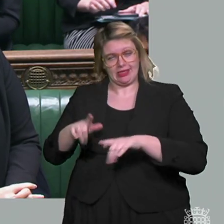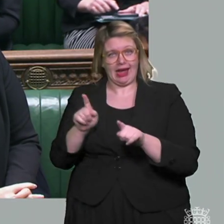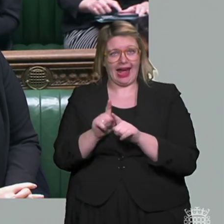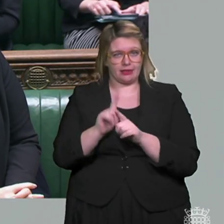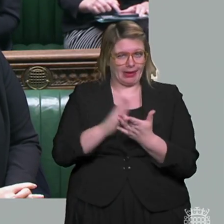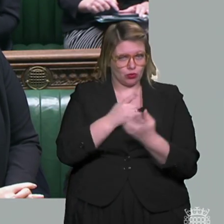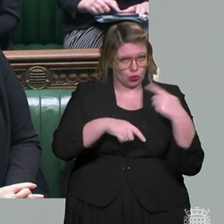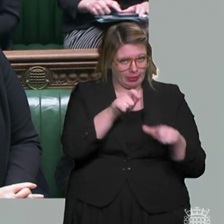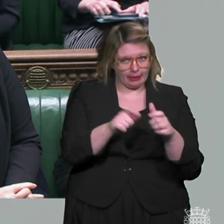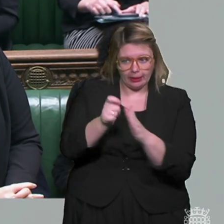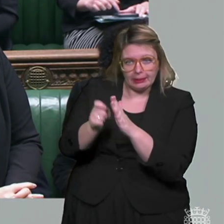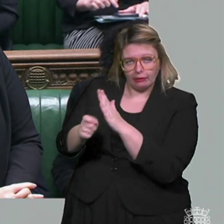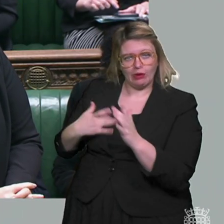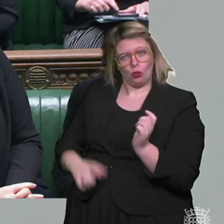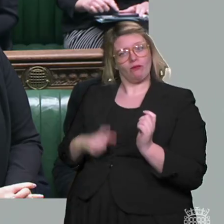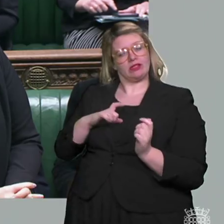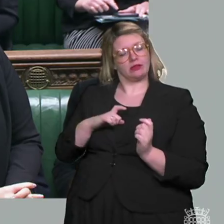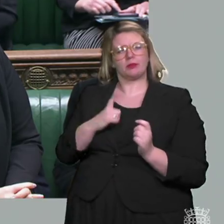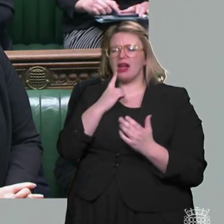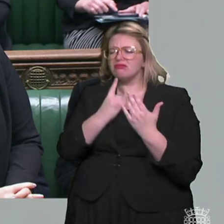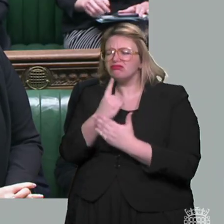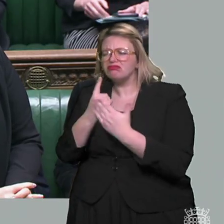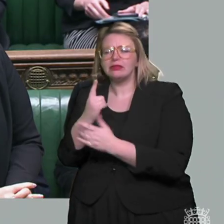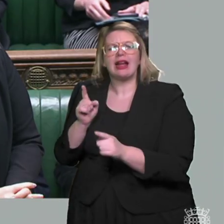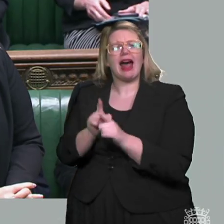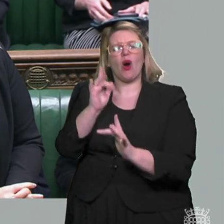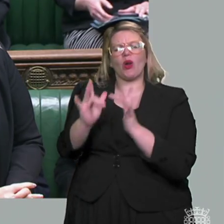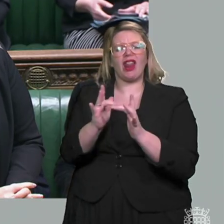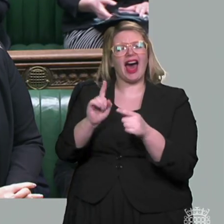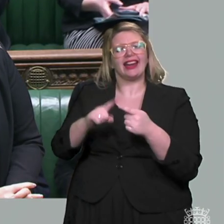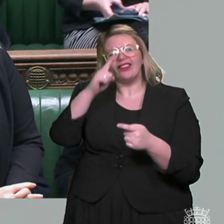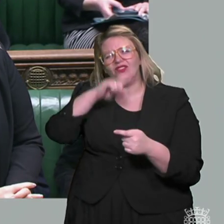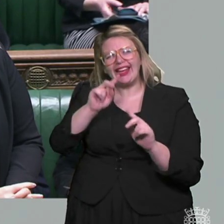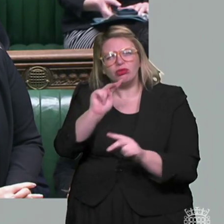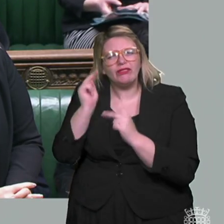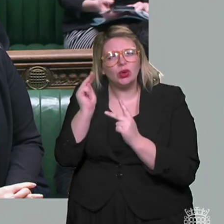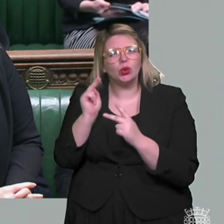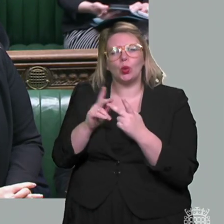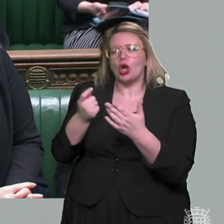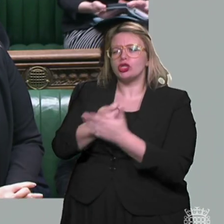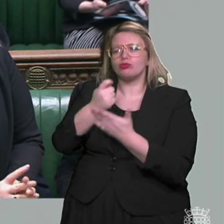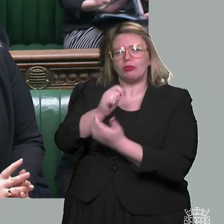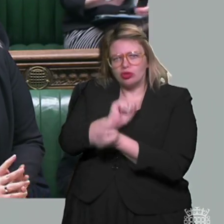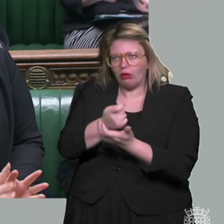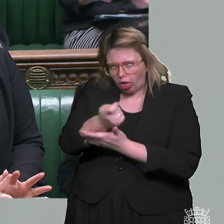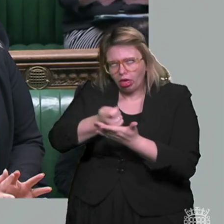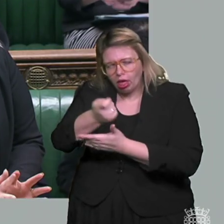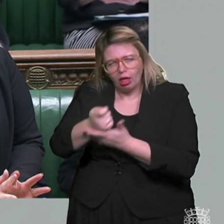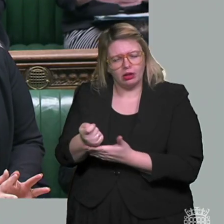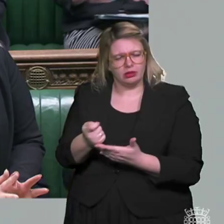However, UK law has failed to tackle the harms, including fake reviews and subscription traps, that we all now encounter online.